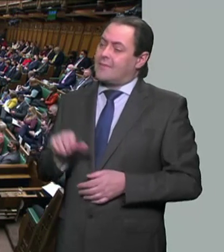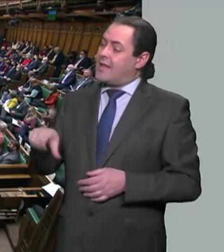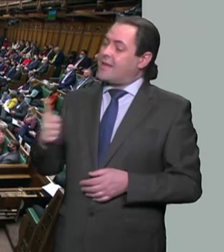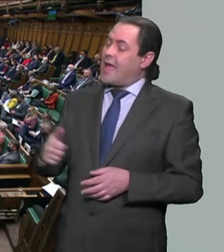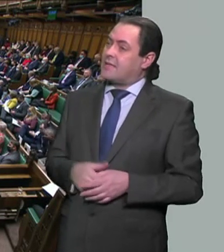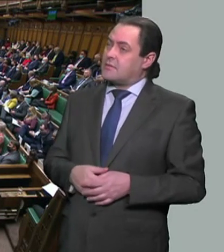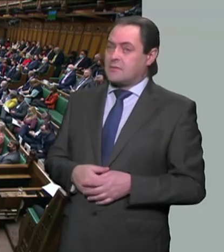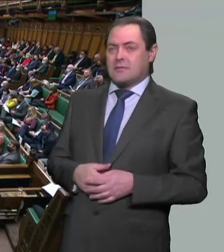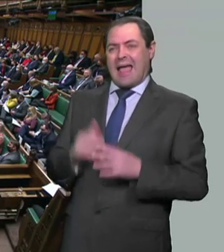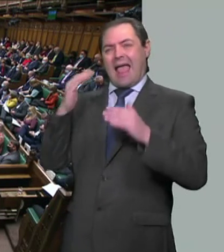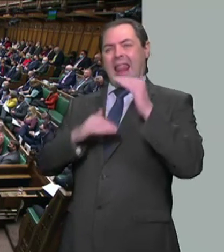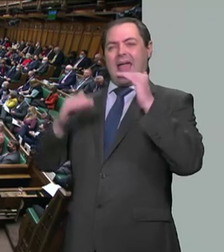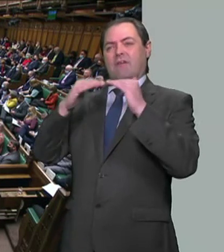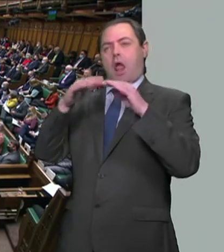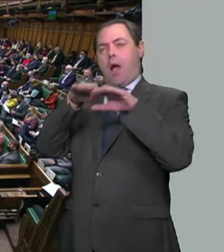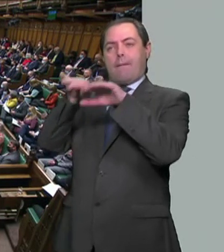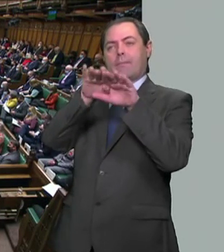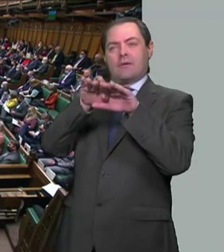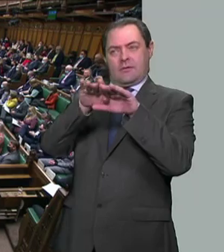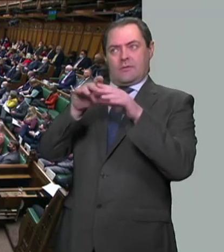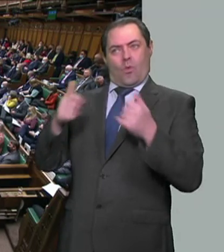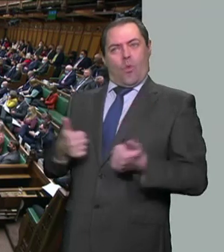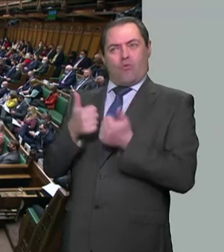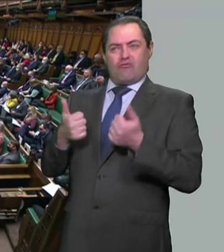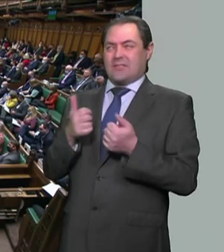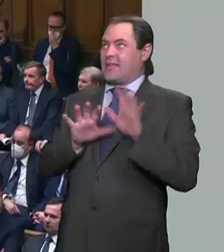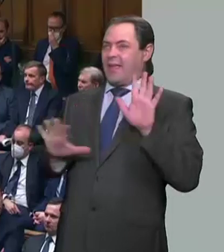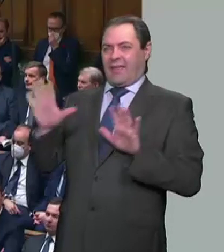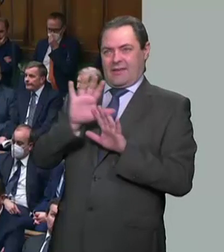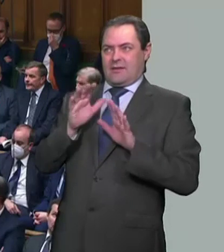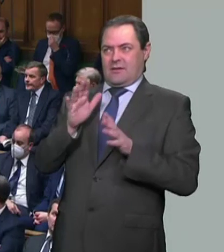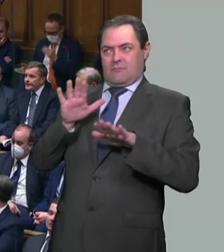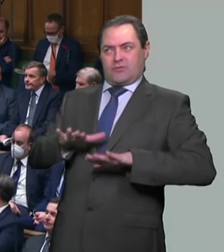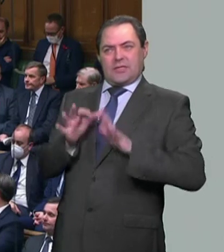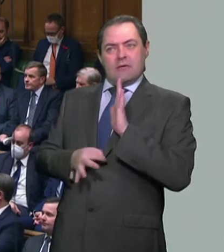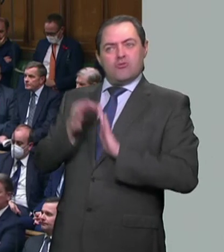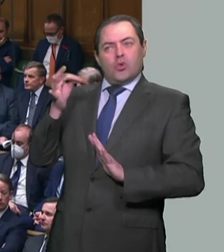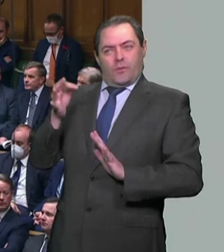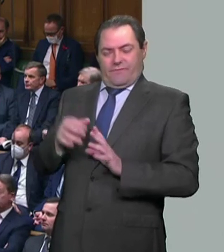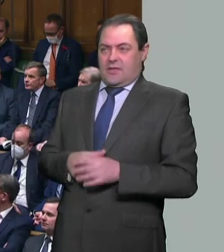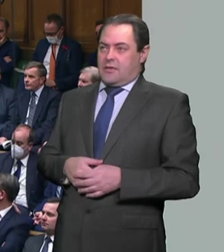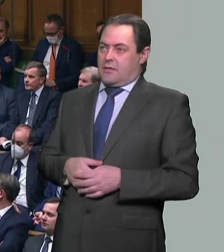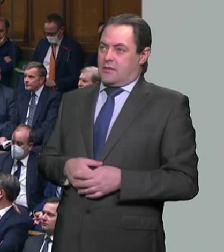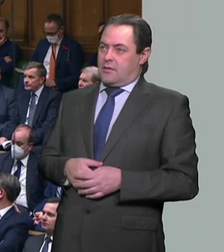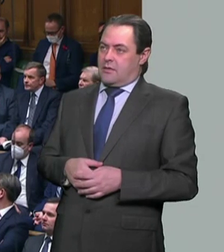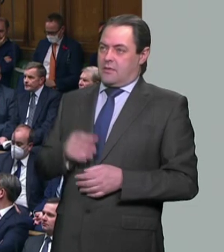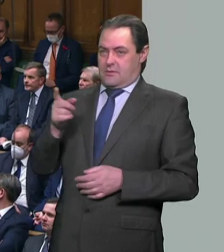The levelling-up agenda has already changed so many areas of our country for the better.